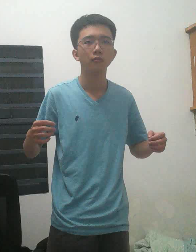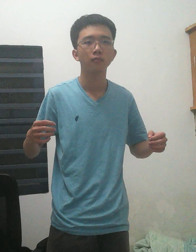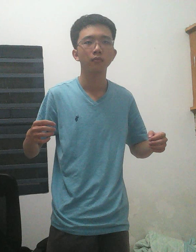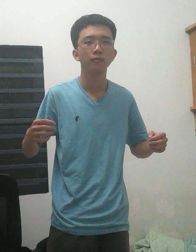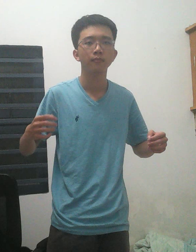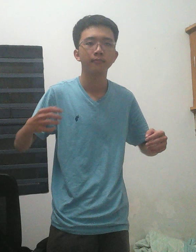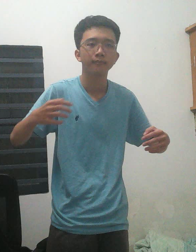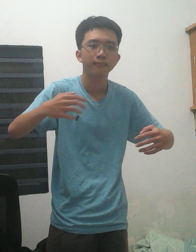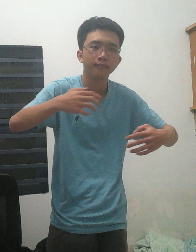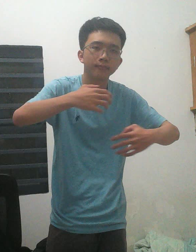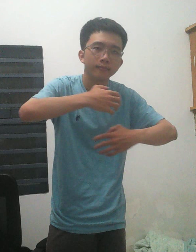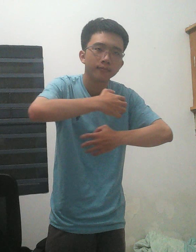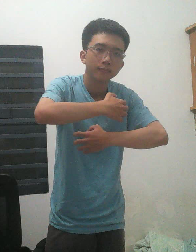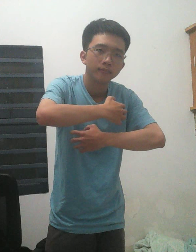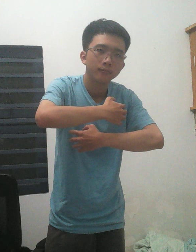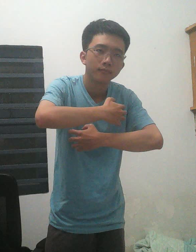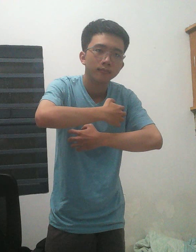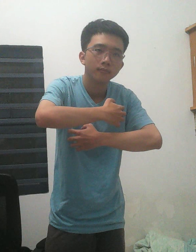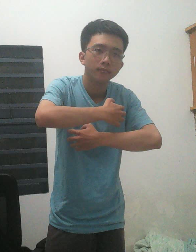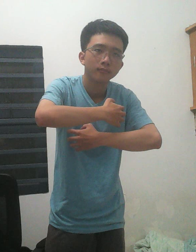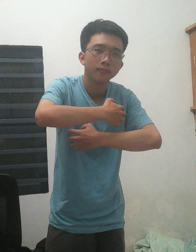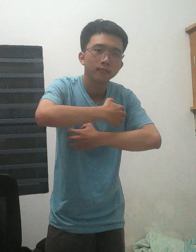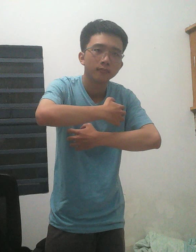om